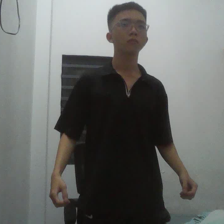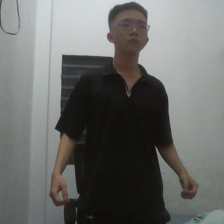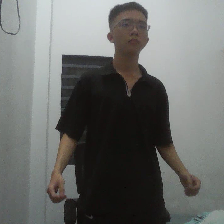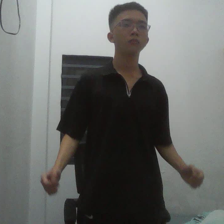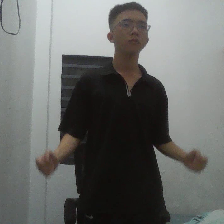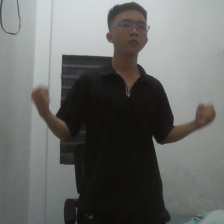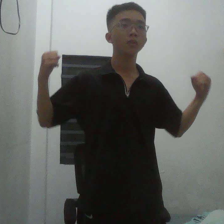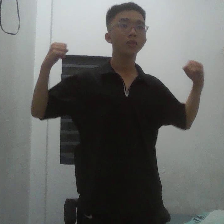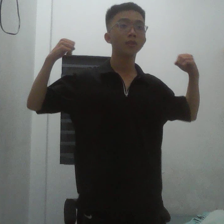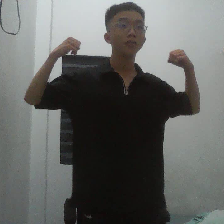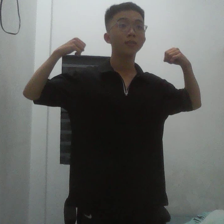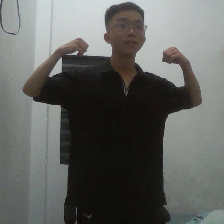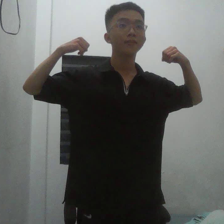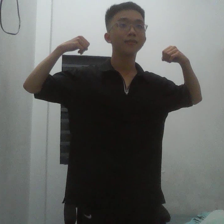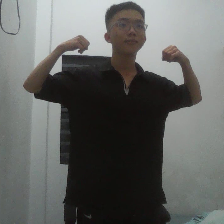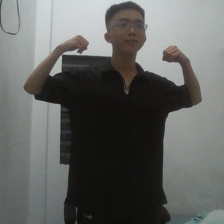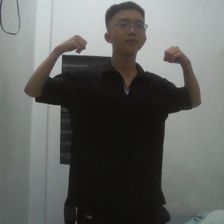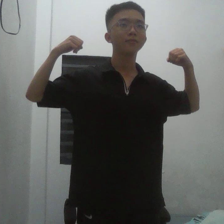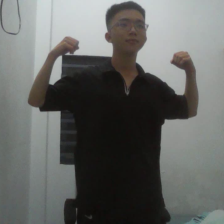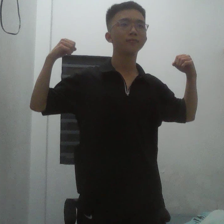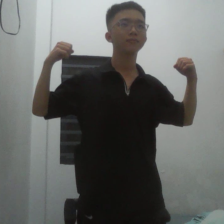minh khoe